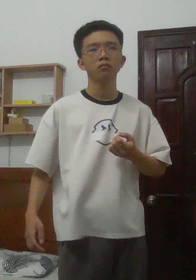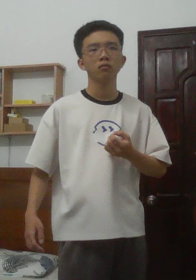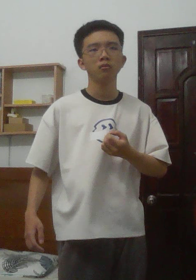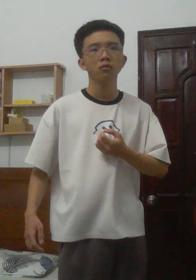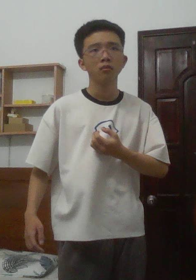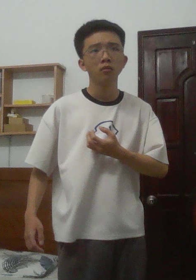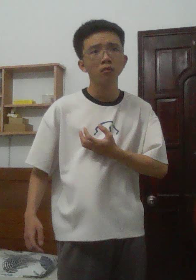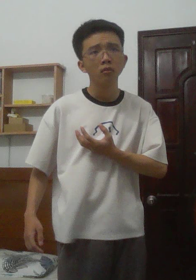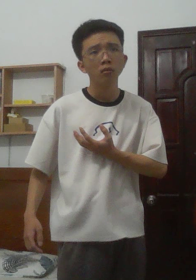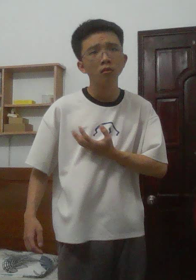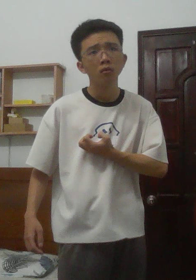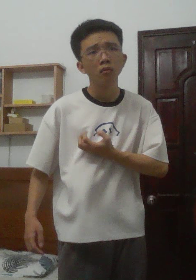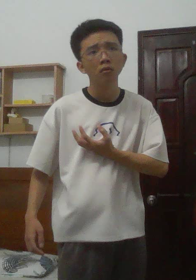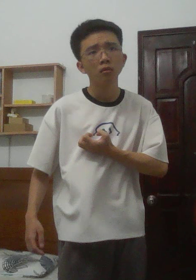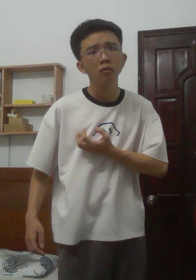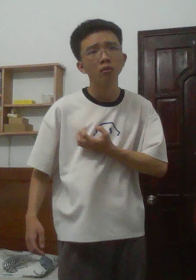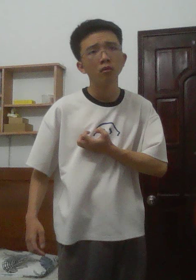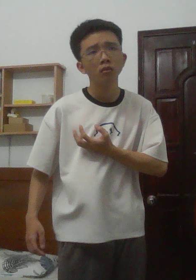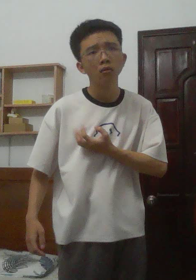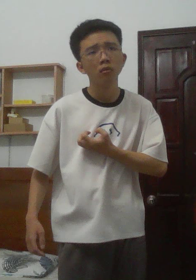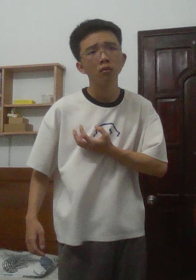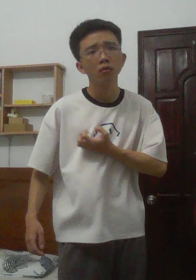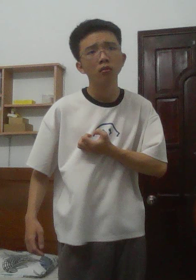lo so